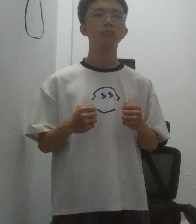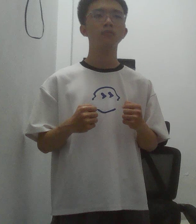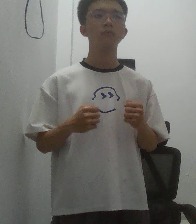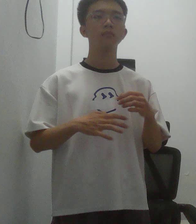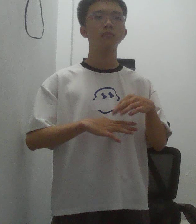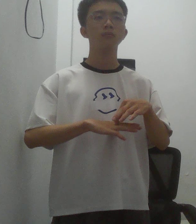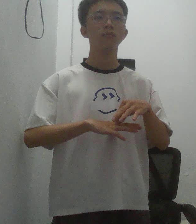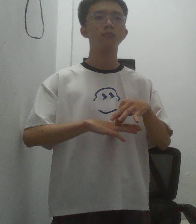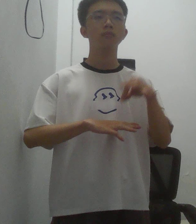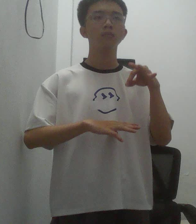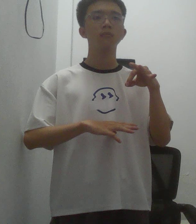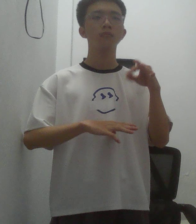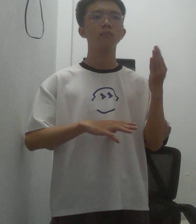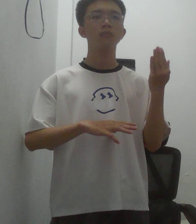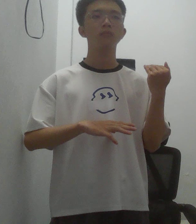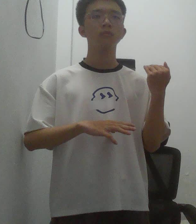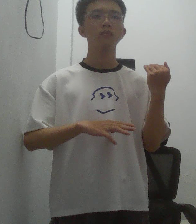tuan truoc